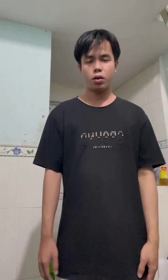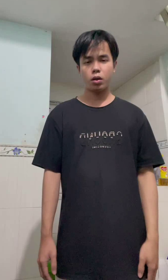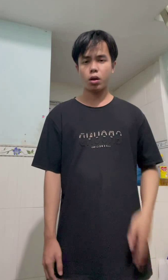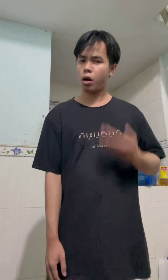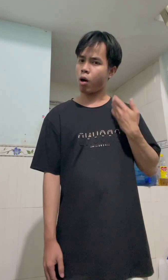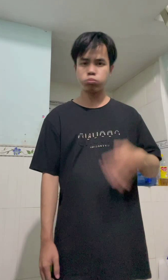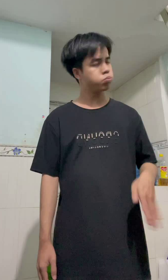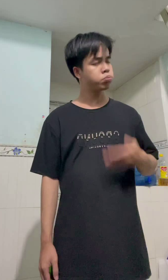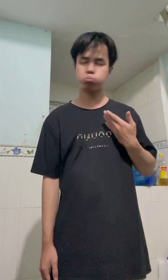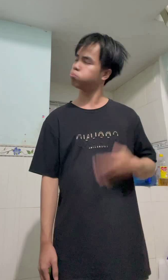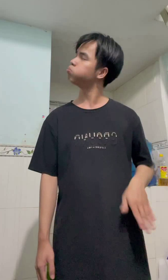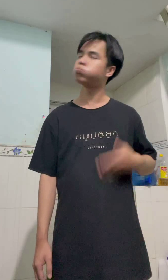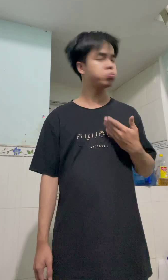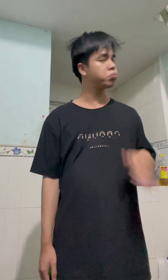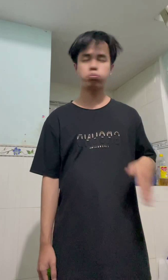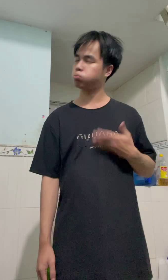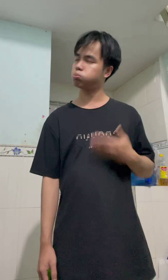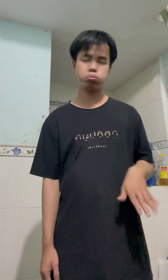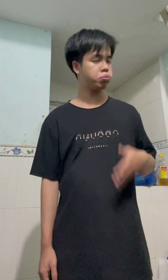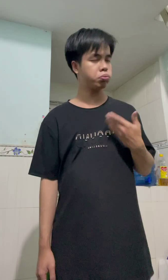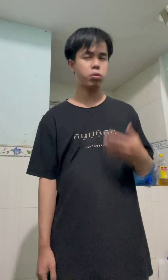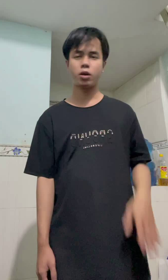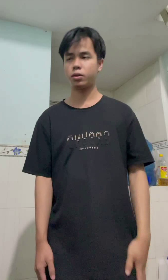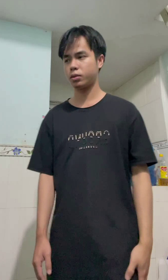nong